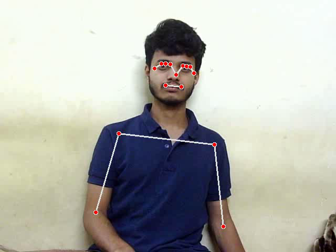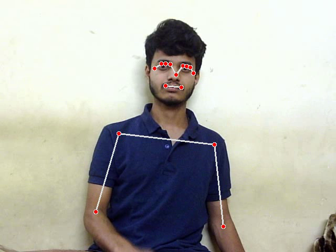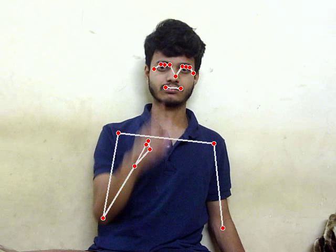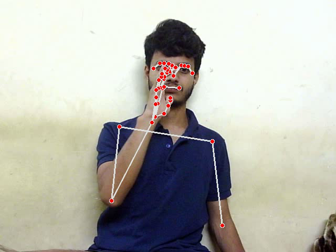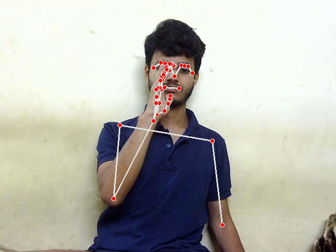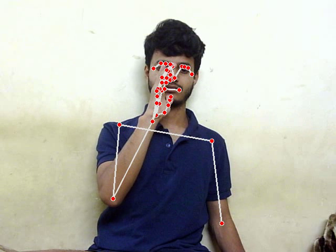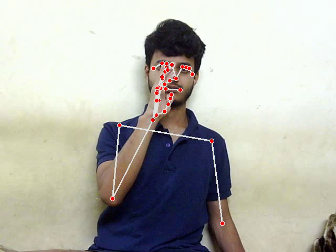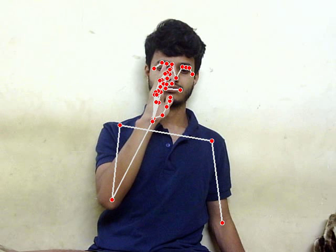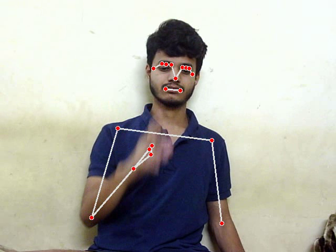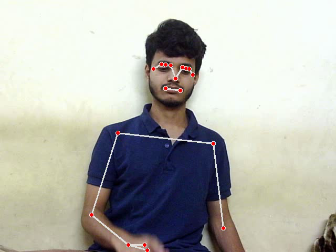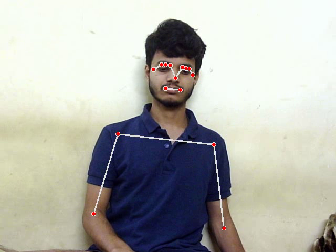mother